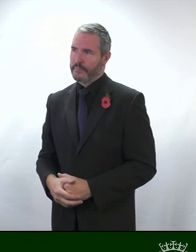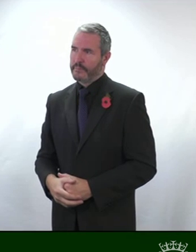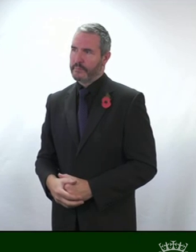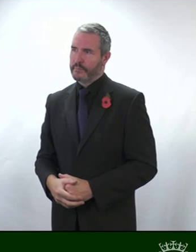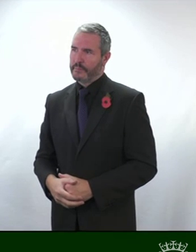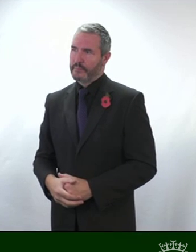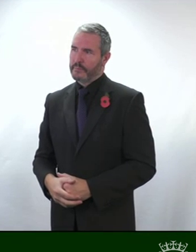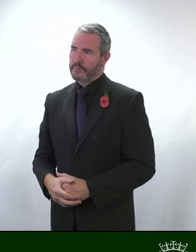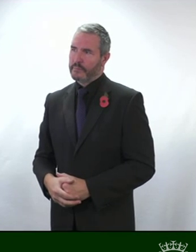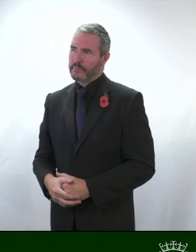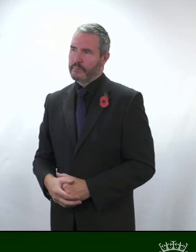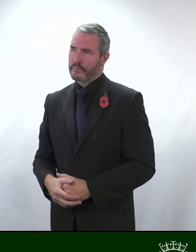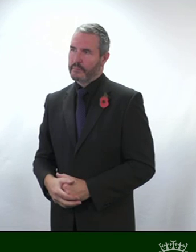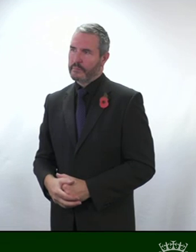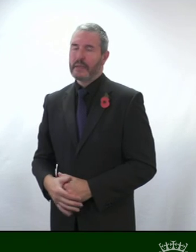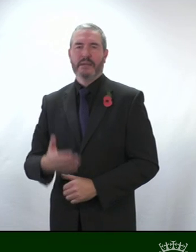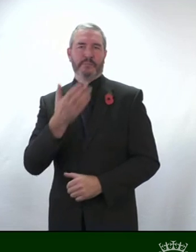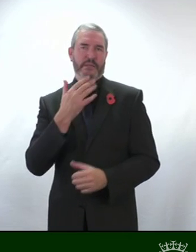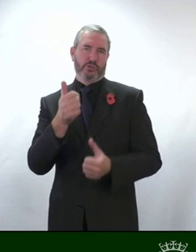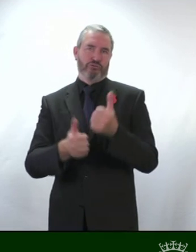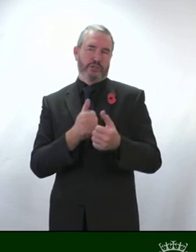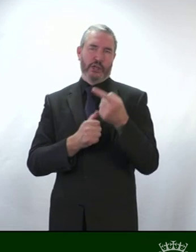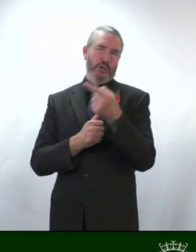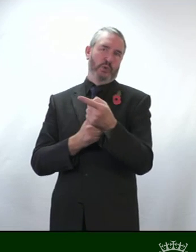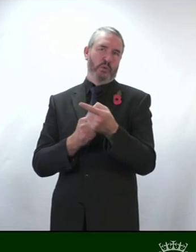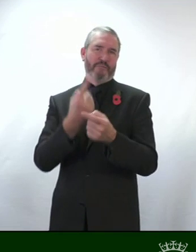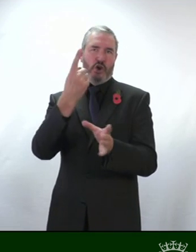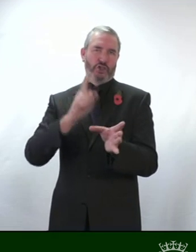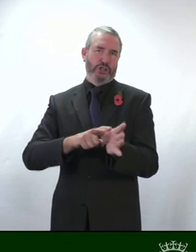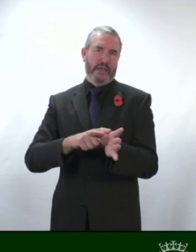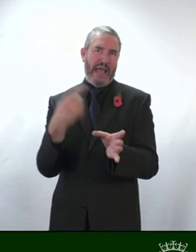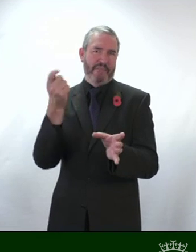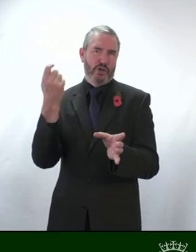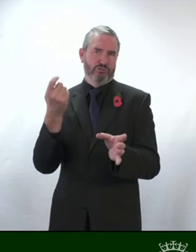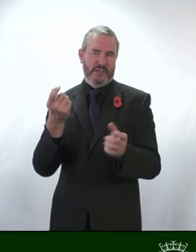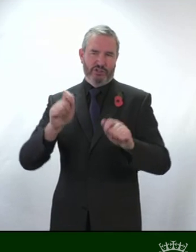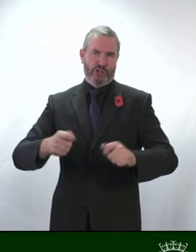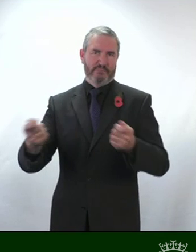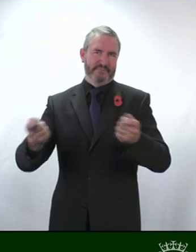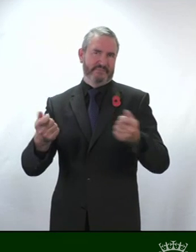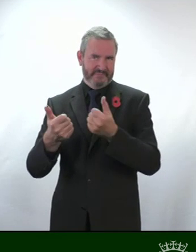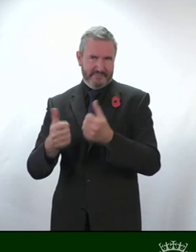May I join in the congratulations to you, Mr Speaker, on your first anniversary?